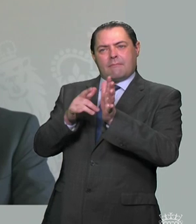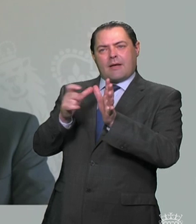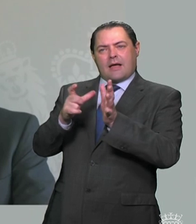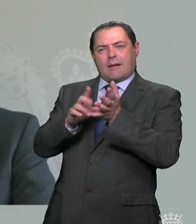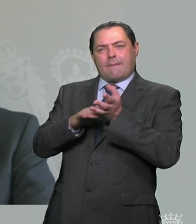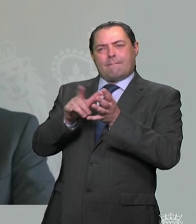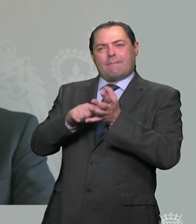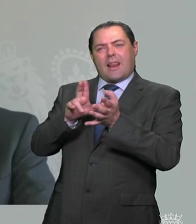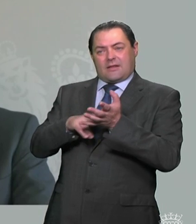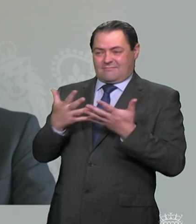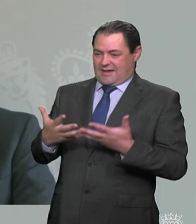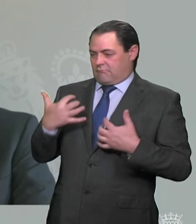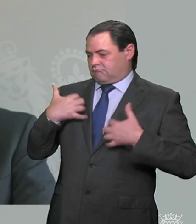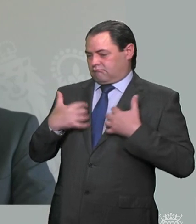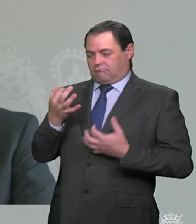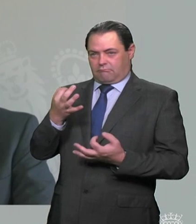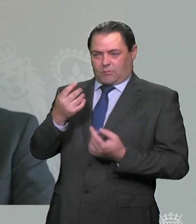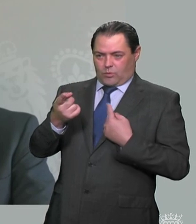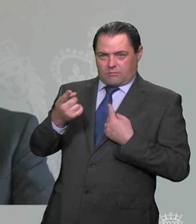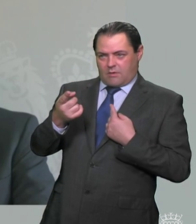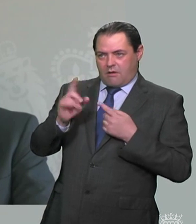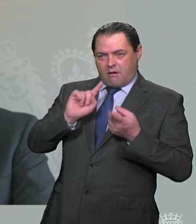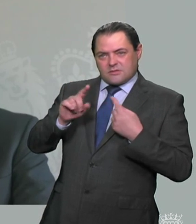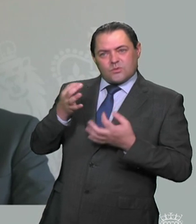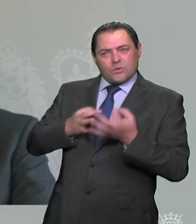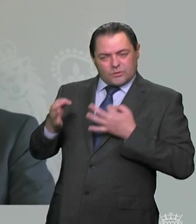I look forward to answering colleagues’ questions today.